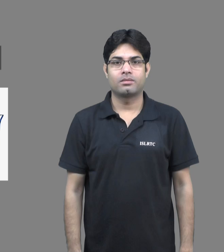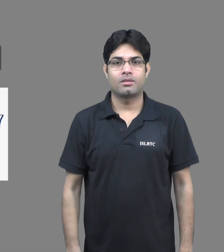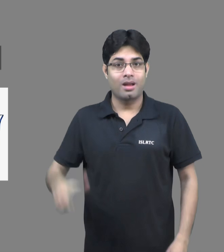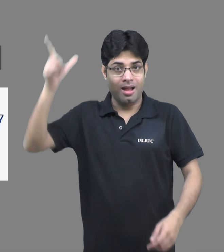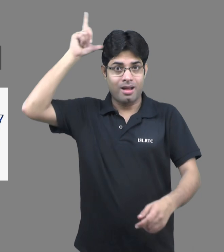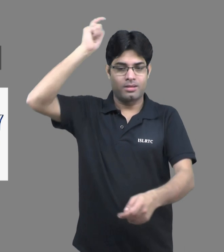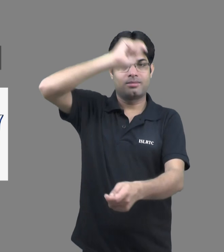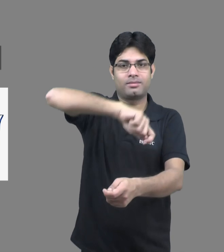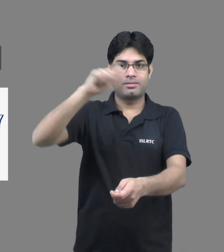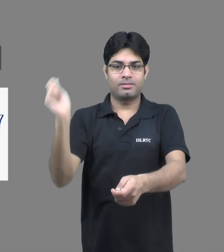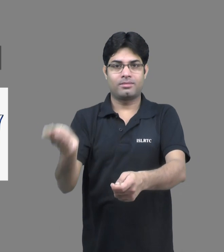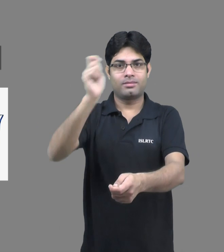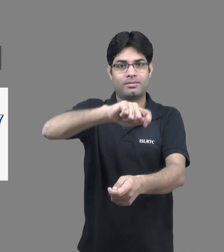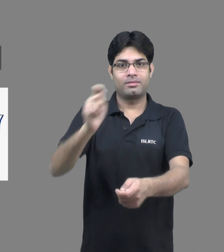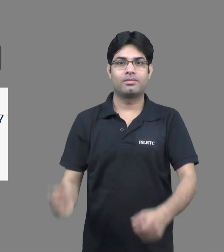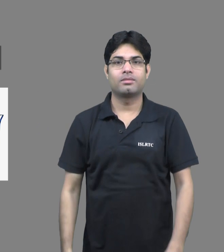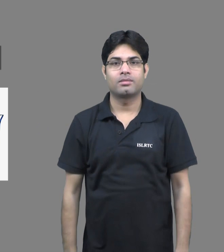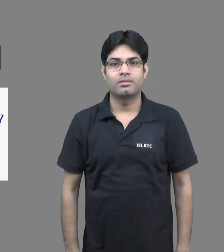Bullock Cart